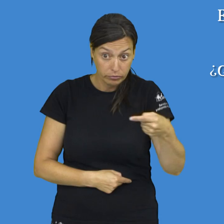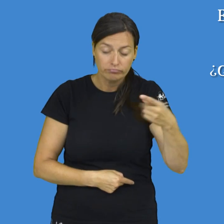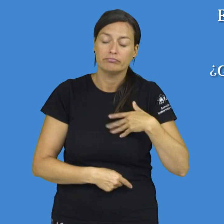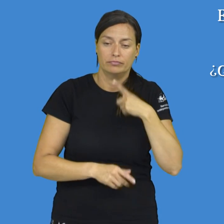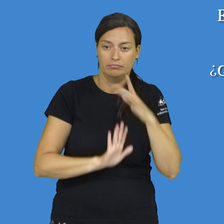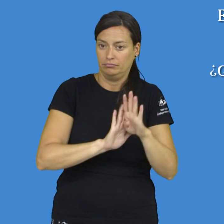querer decir